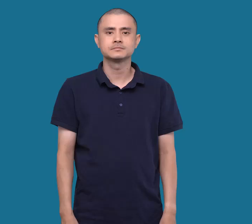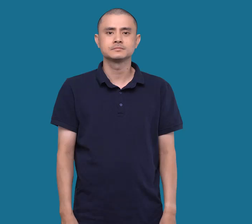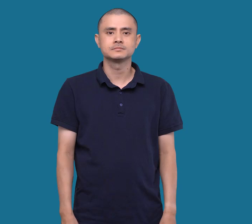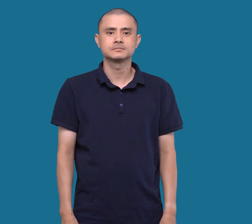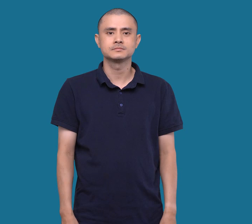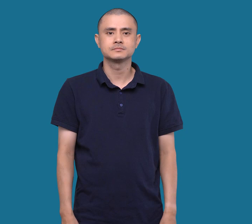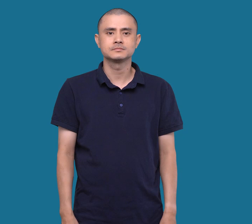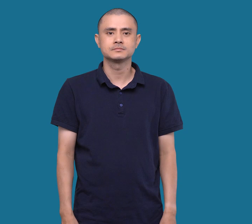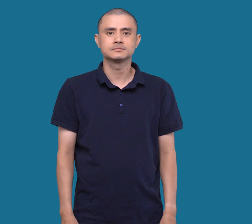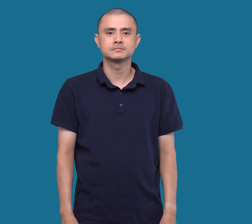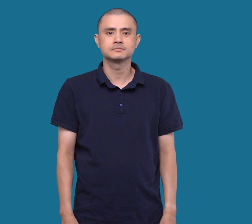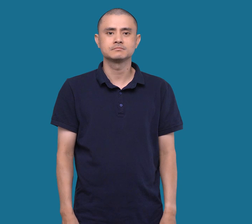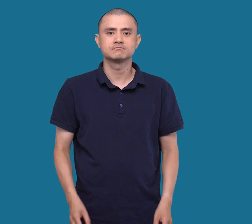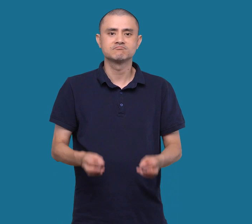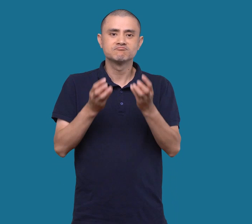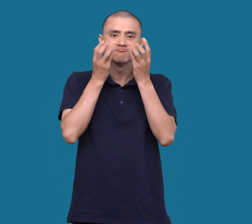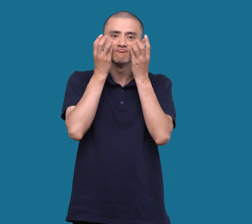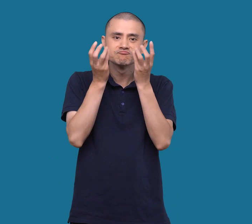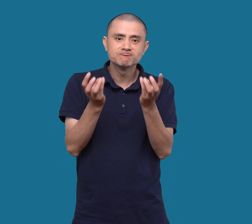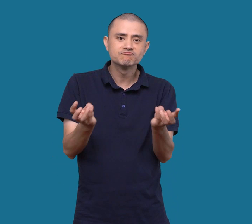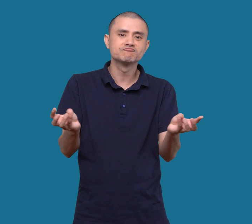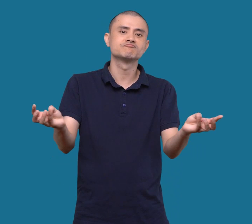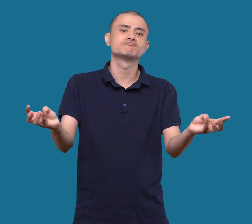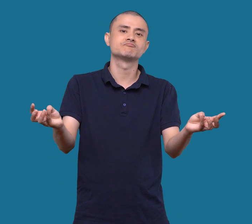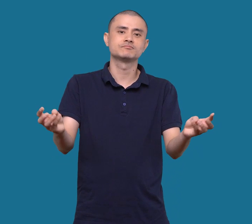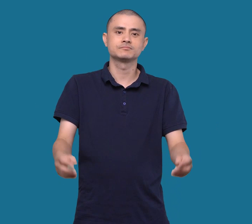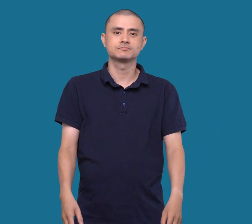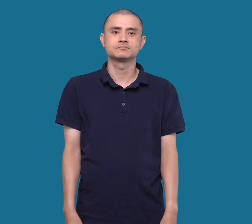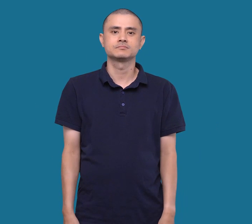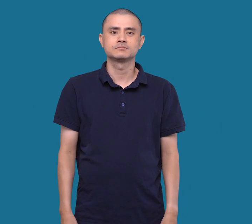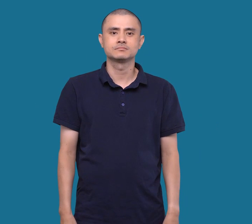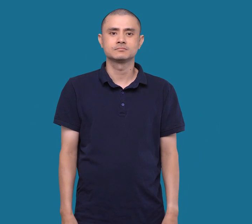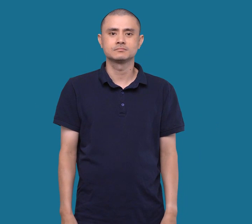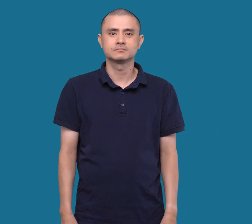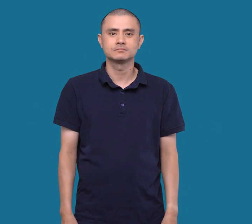Long Vương